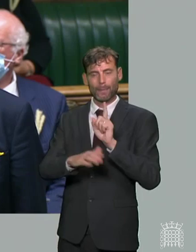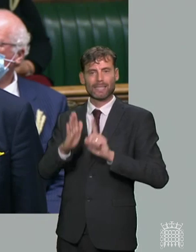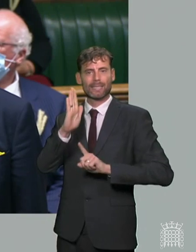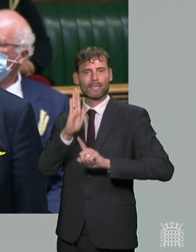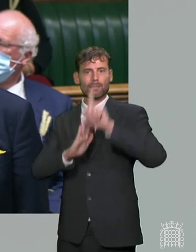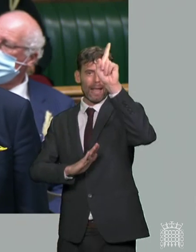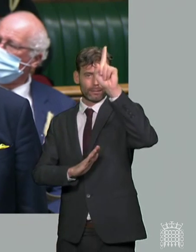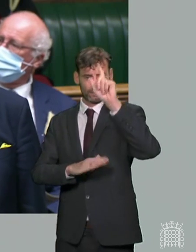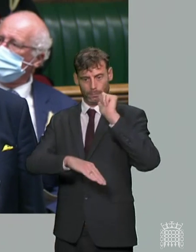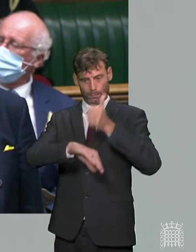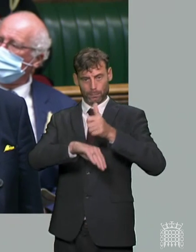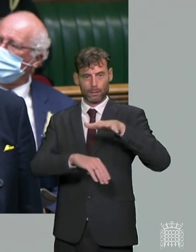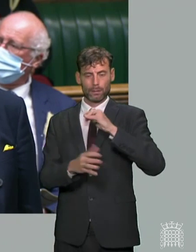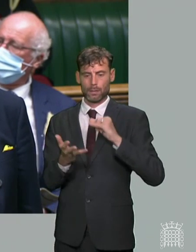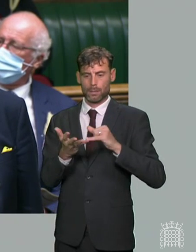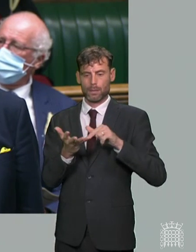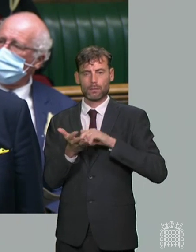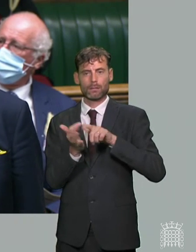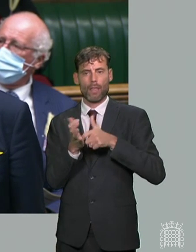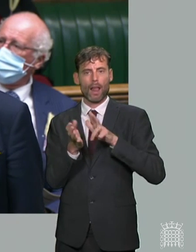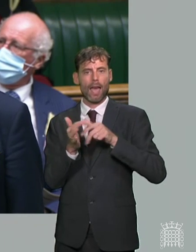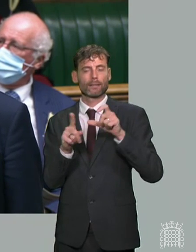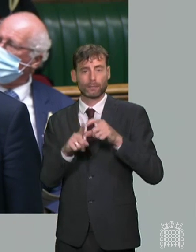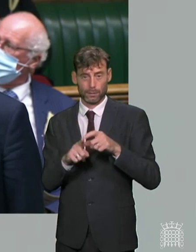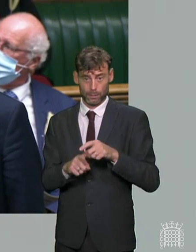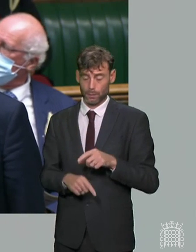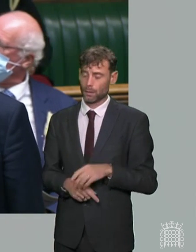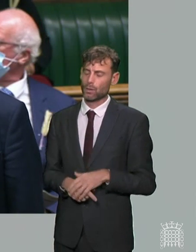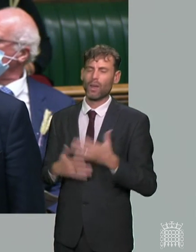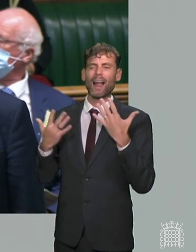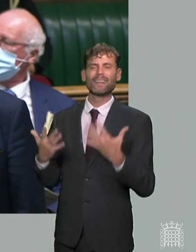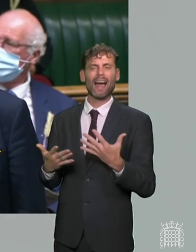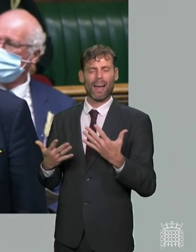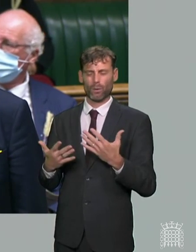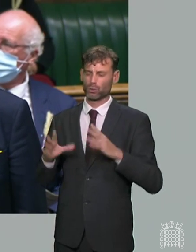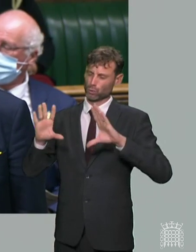This is great for the UK, and it is time to bury party political differences.